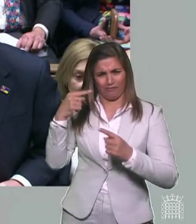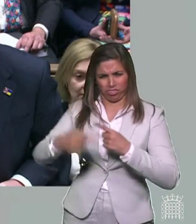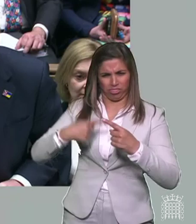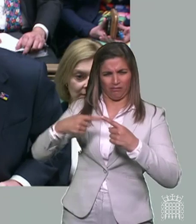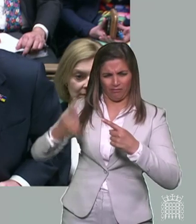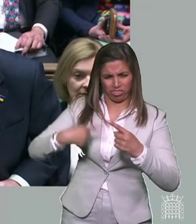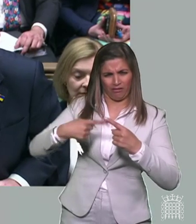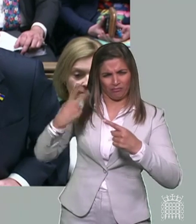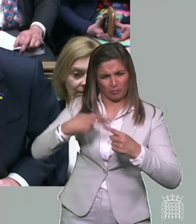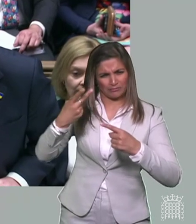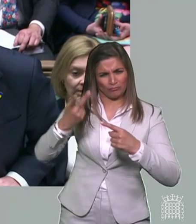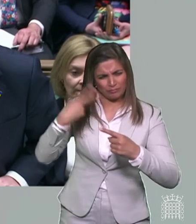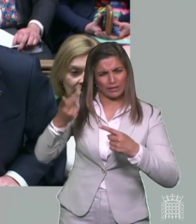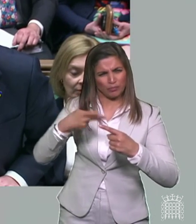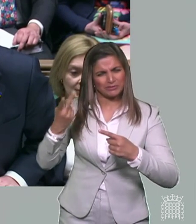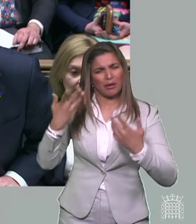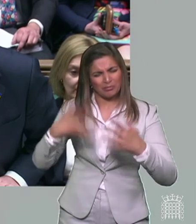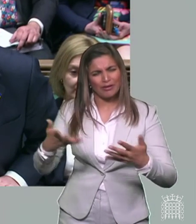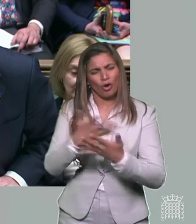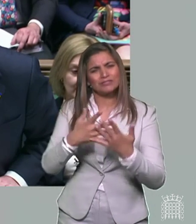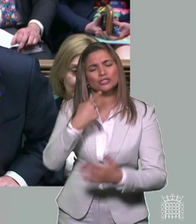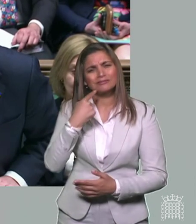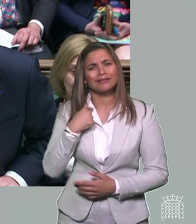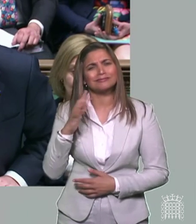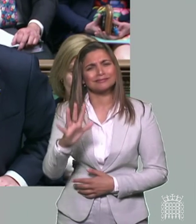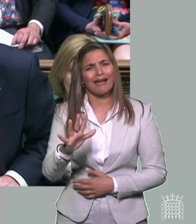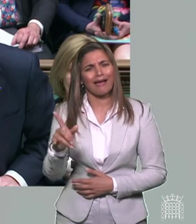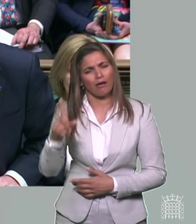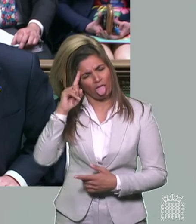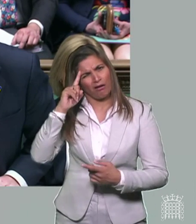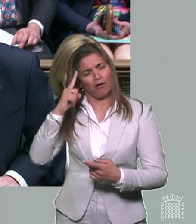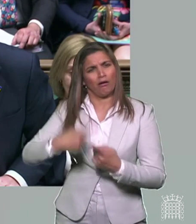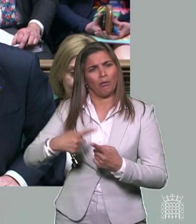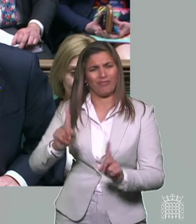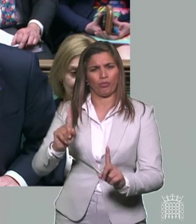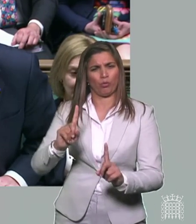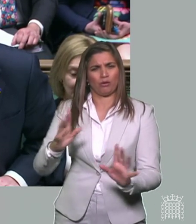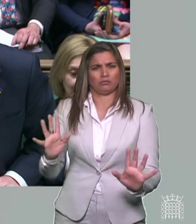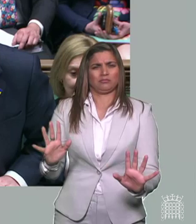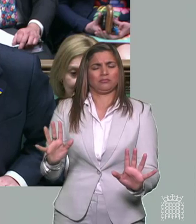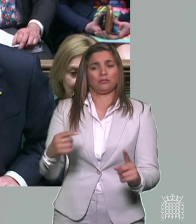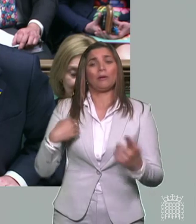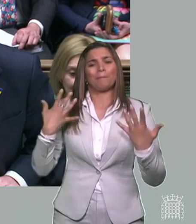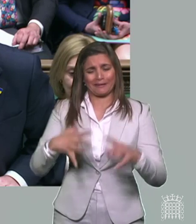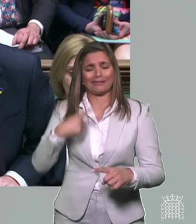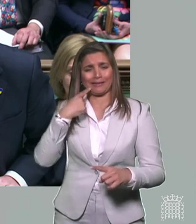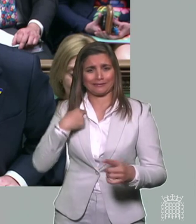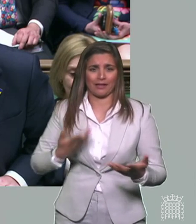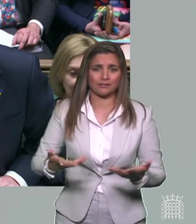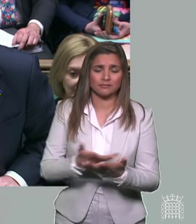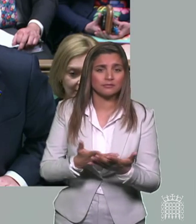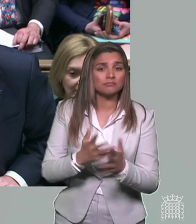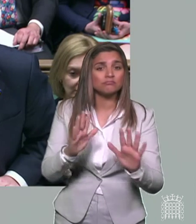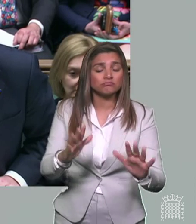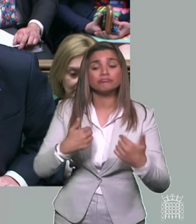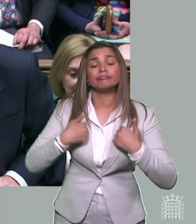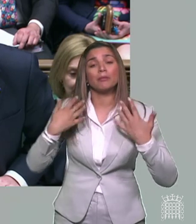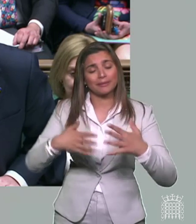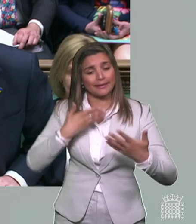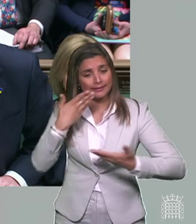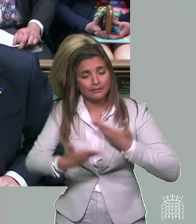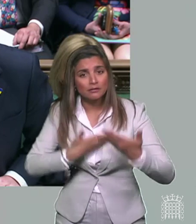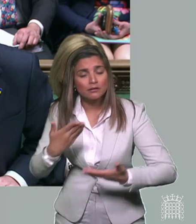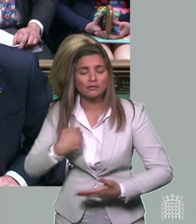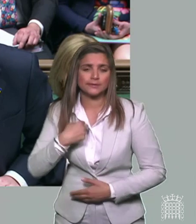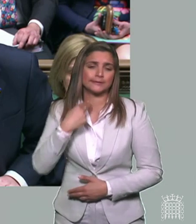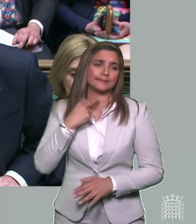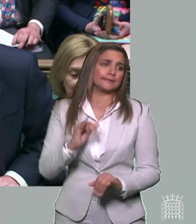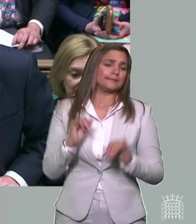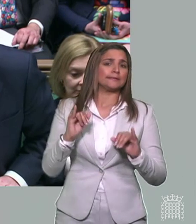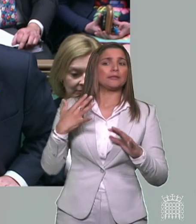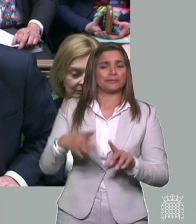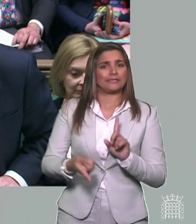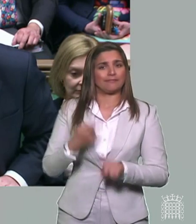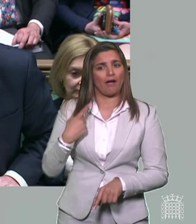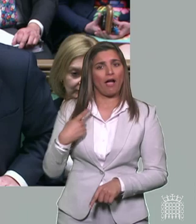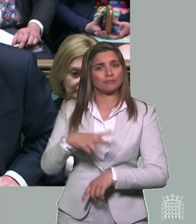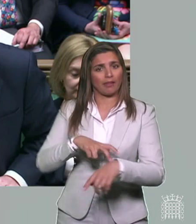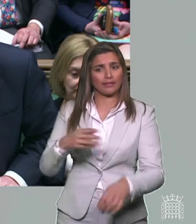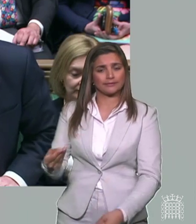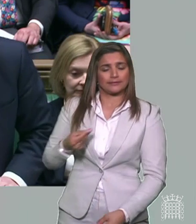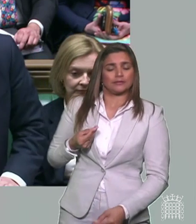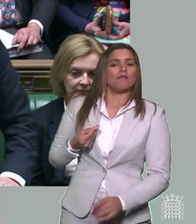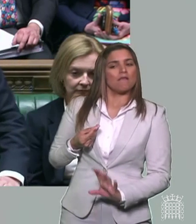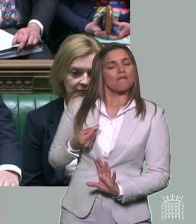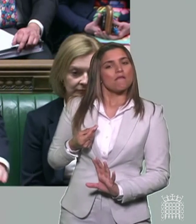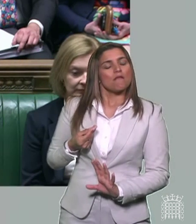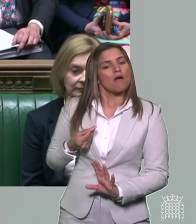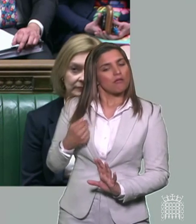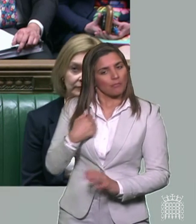We had this conversation yesterday, and I explained why I bitterly regret receiving an FPN and I apologised to the House.